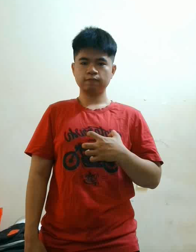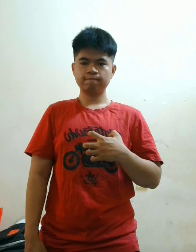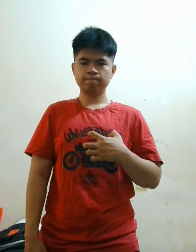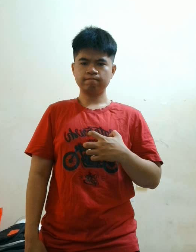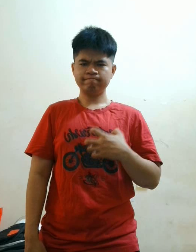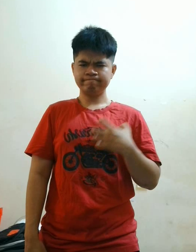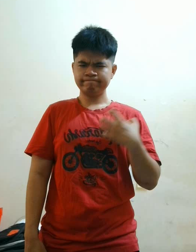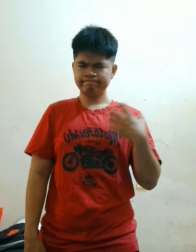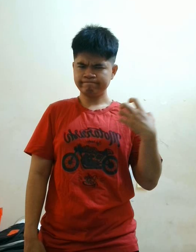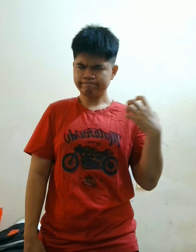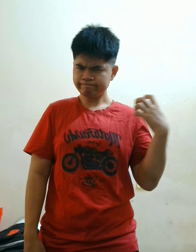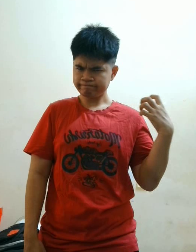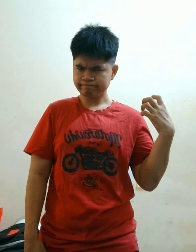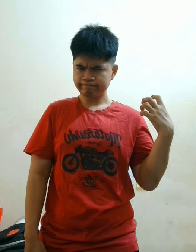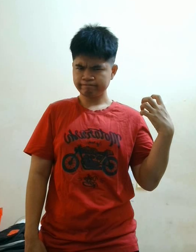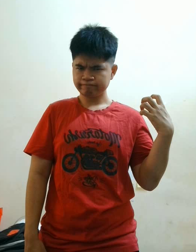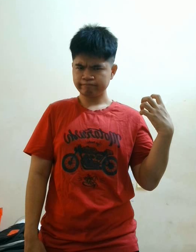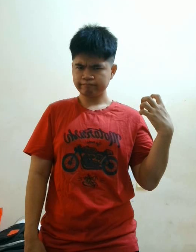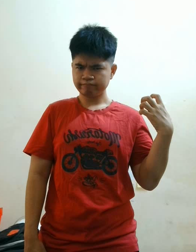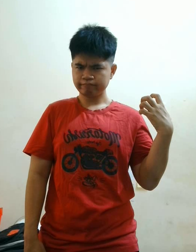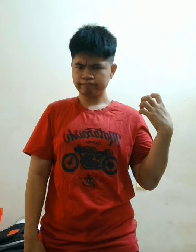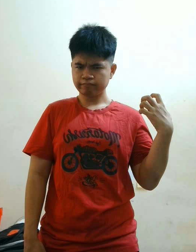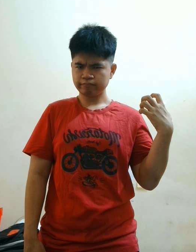tuc gian